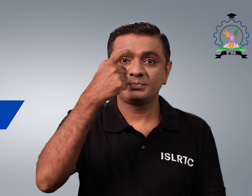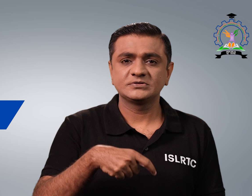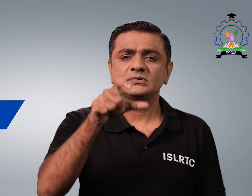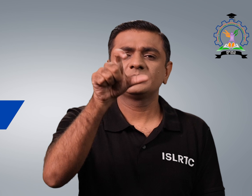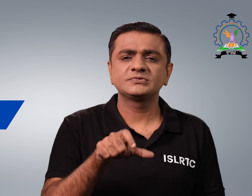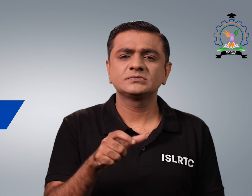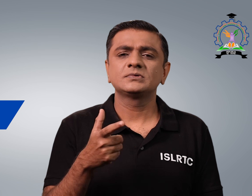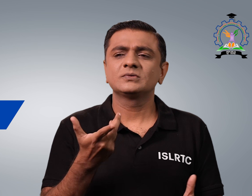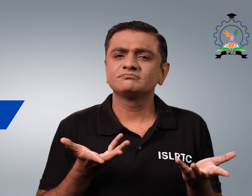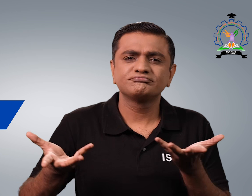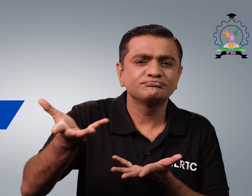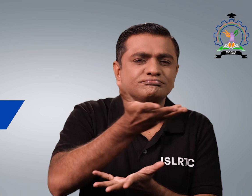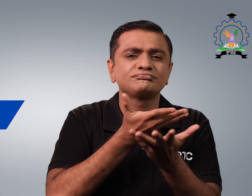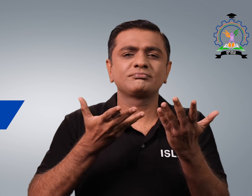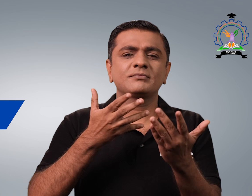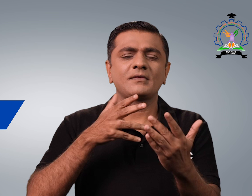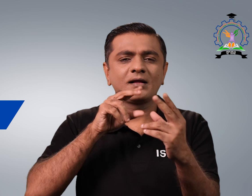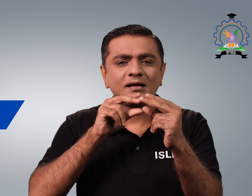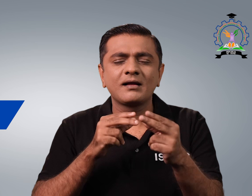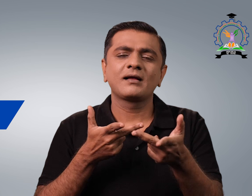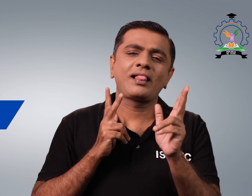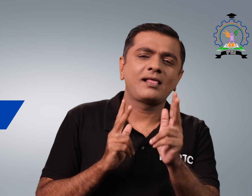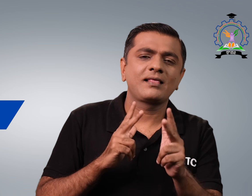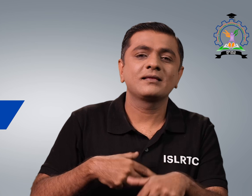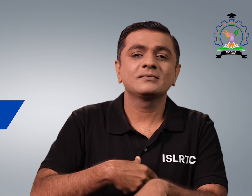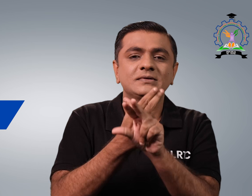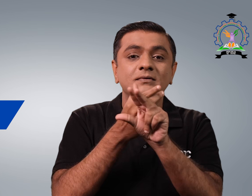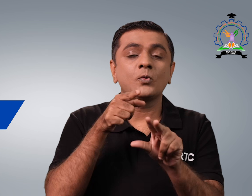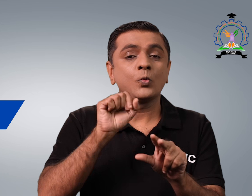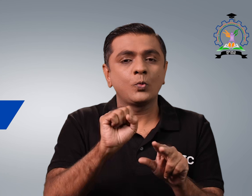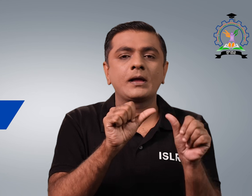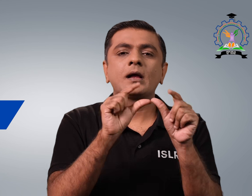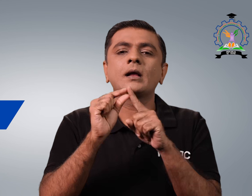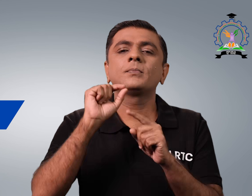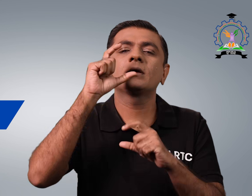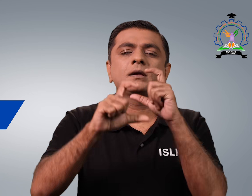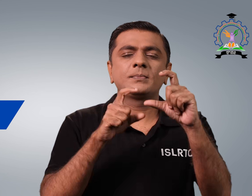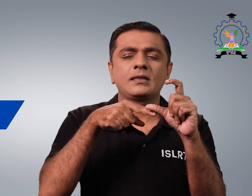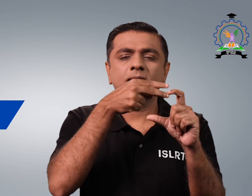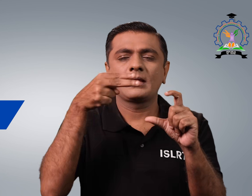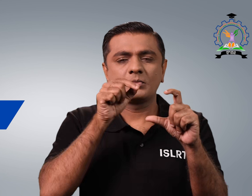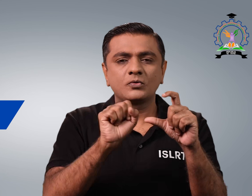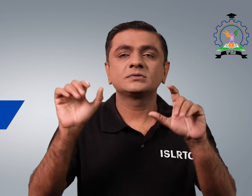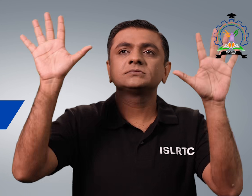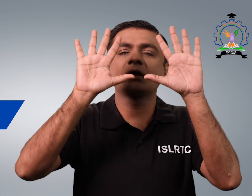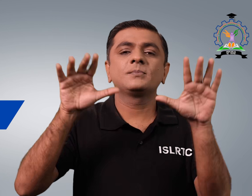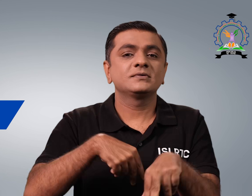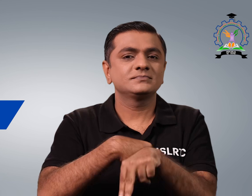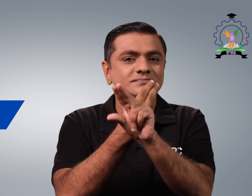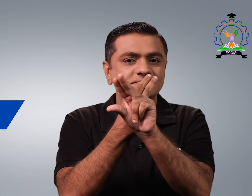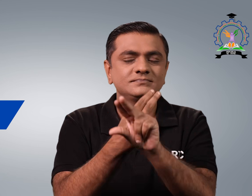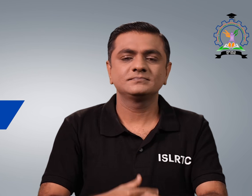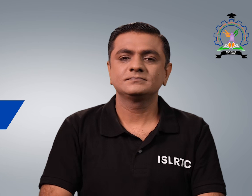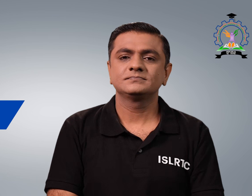Skype is an app that enables users to make voice and video calls to one or more people.